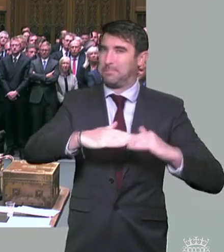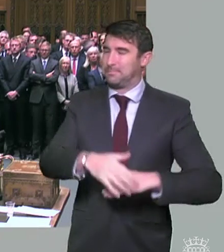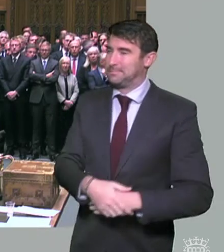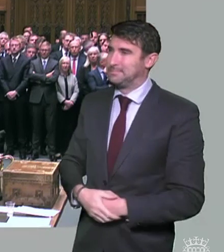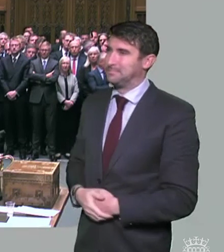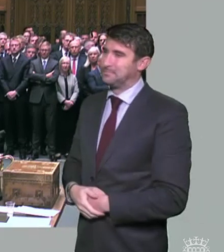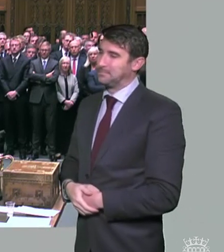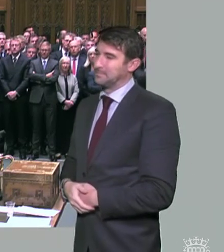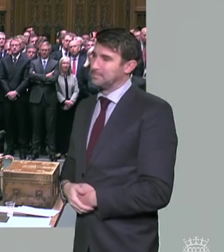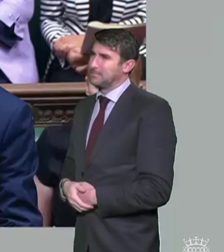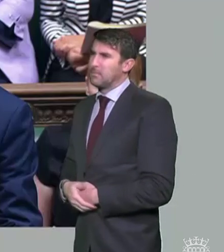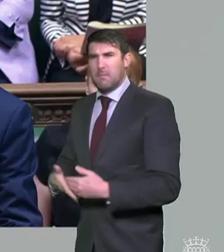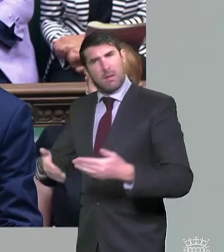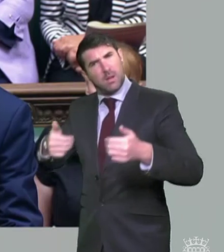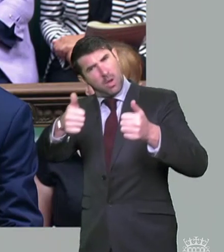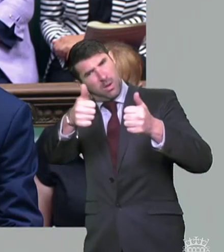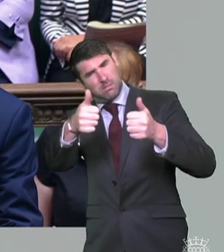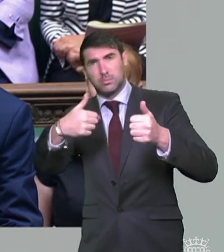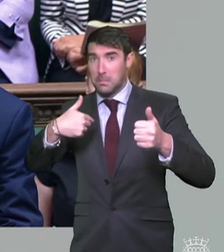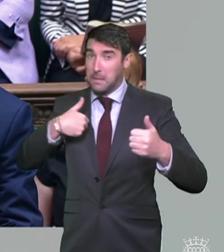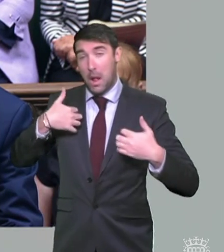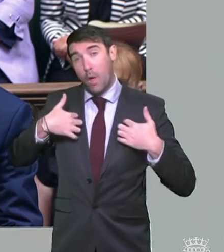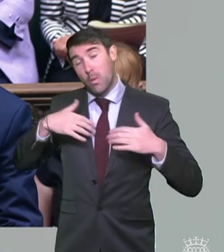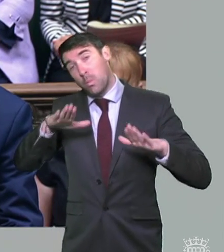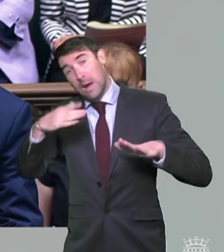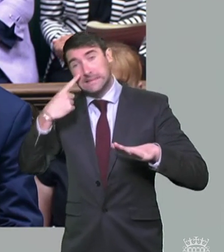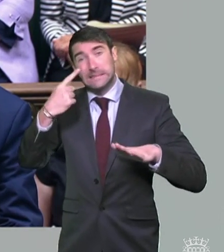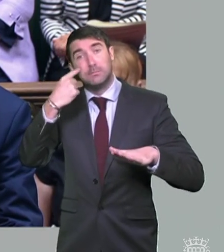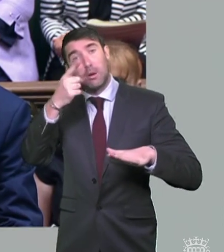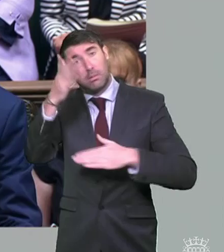I look forward to tomorrow’s statement, but the money has got to come from somewhere.